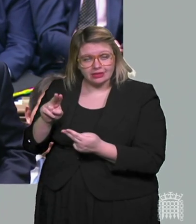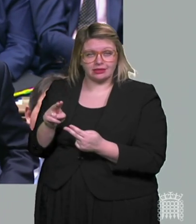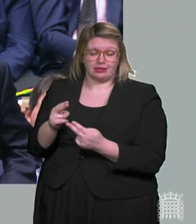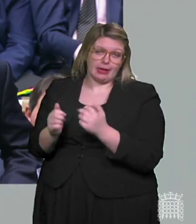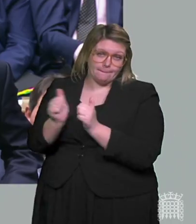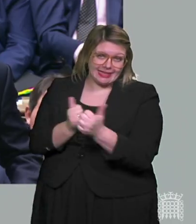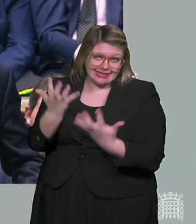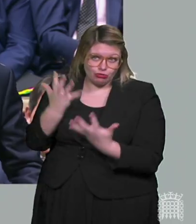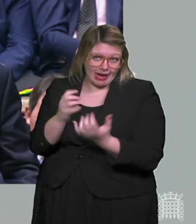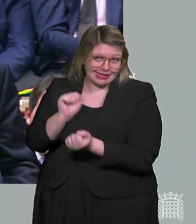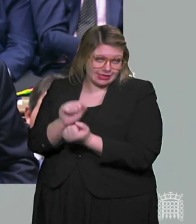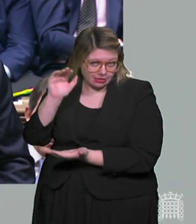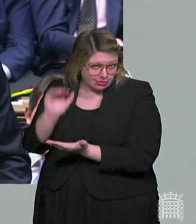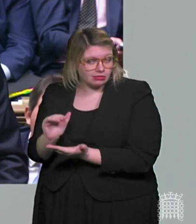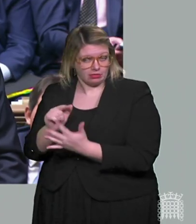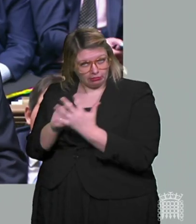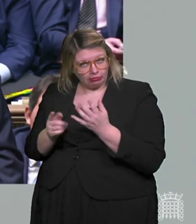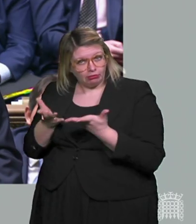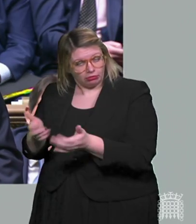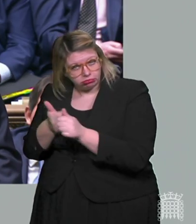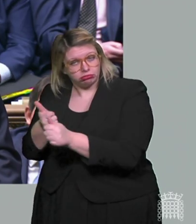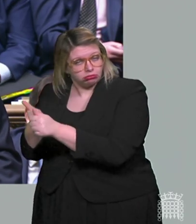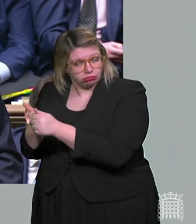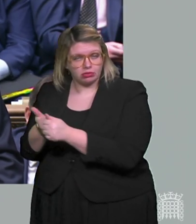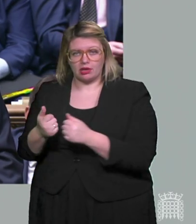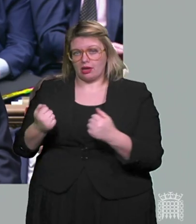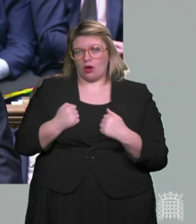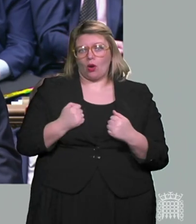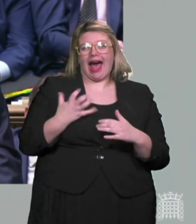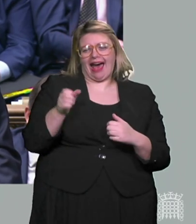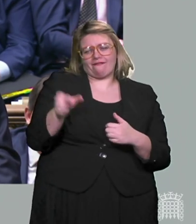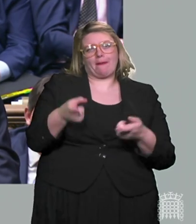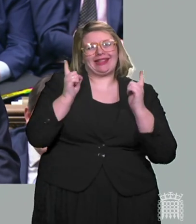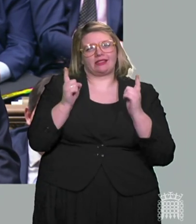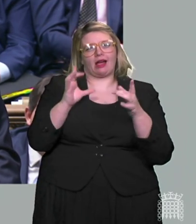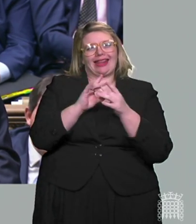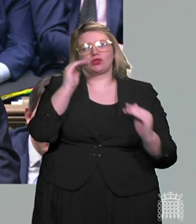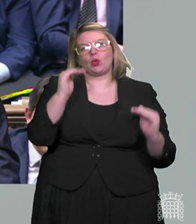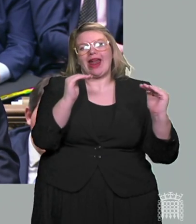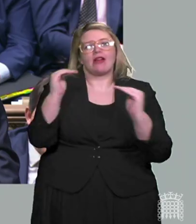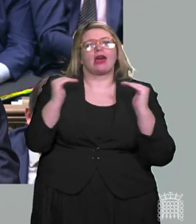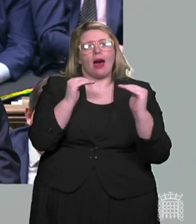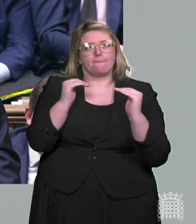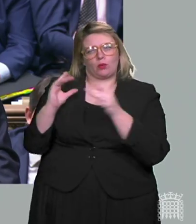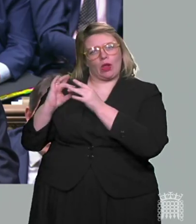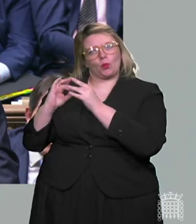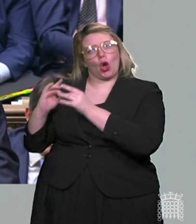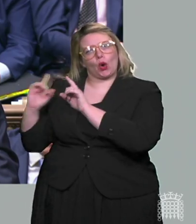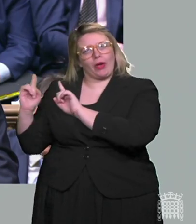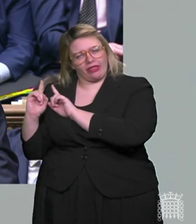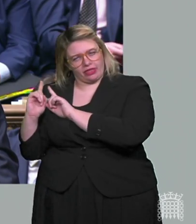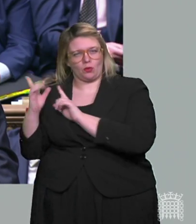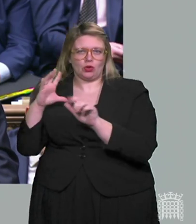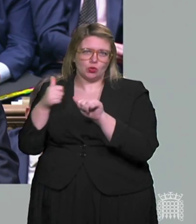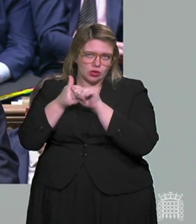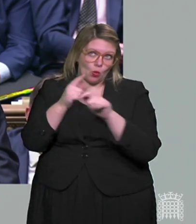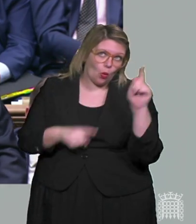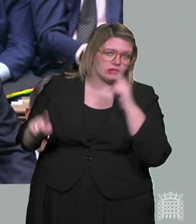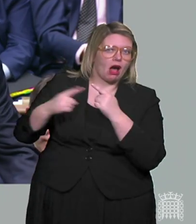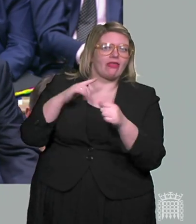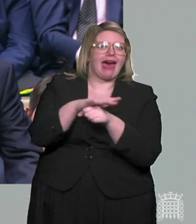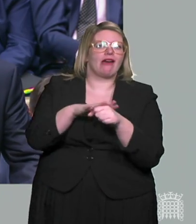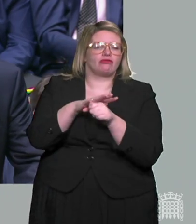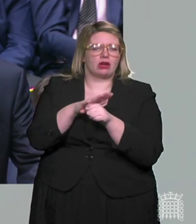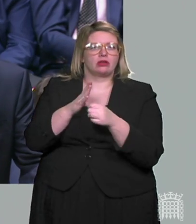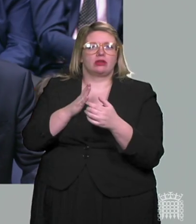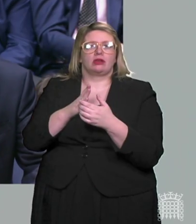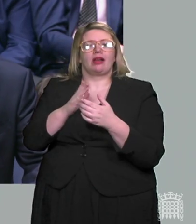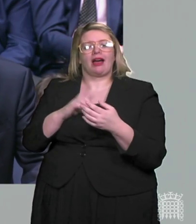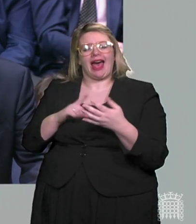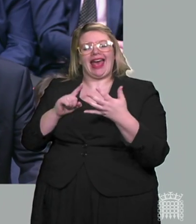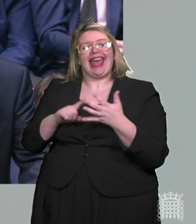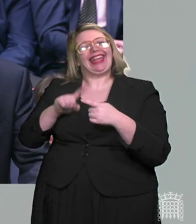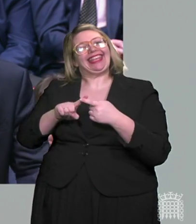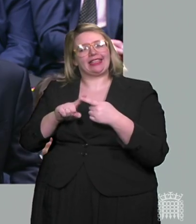Working together with our formidable Levelling Up Secretary, I also want to give some further support to levelling up areas under the E of everywhere.